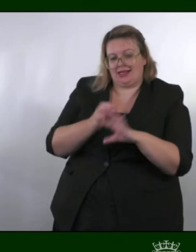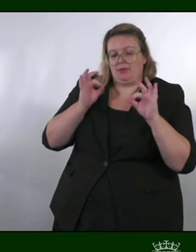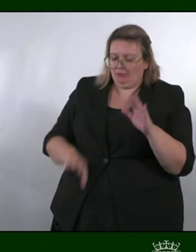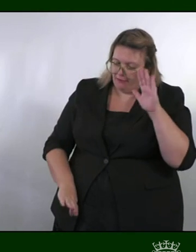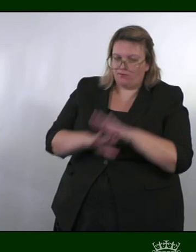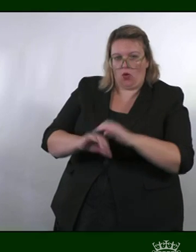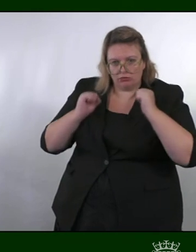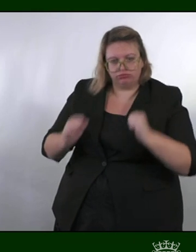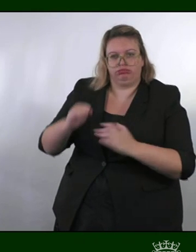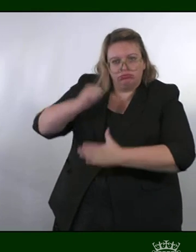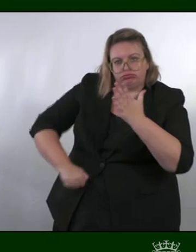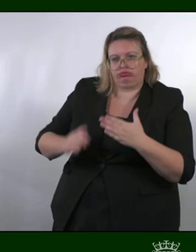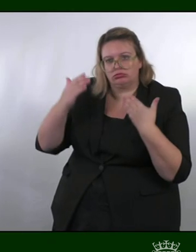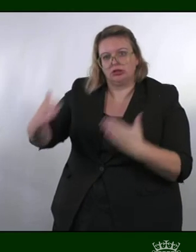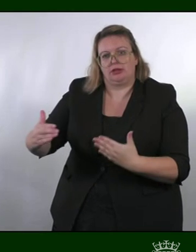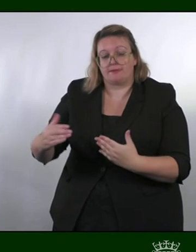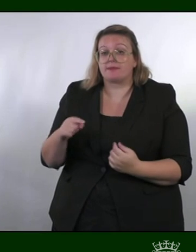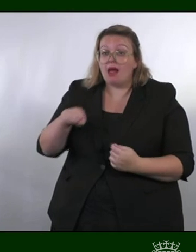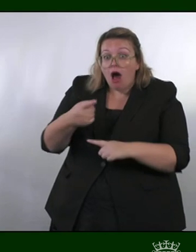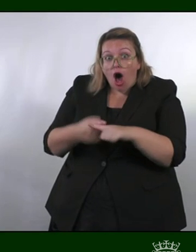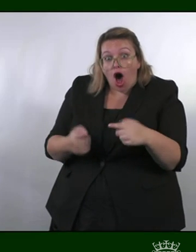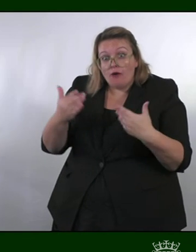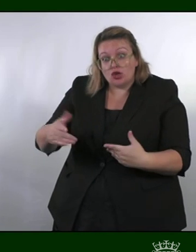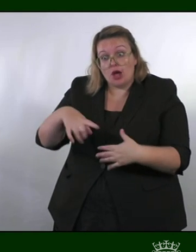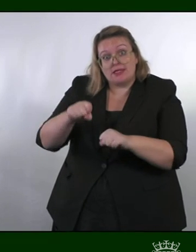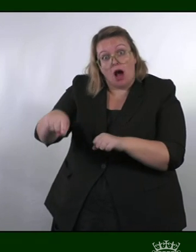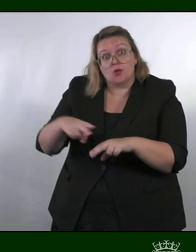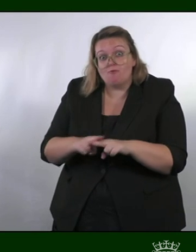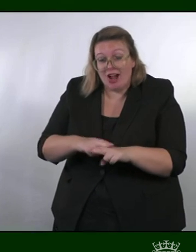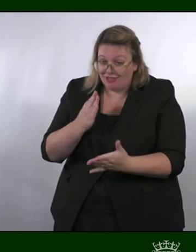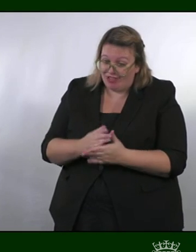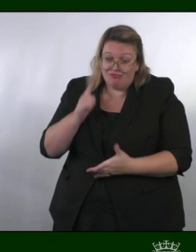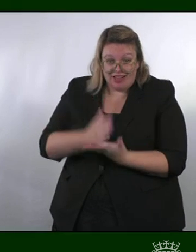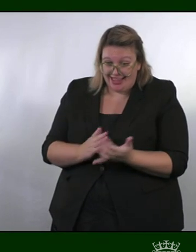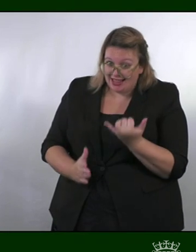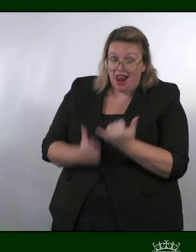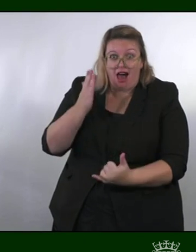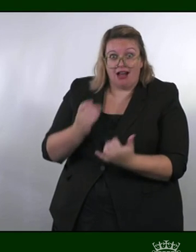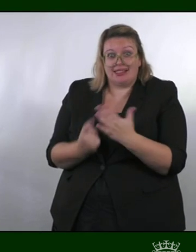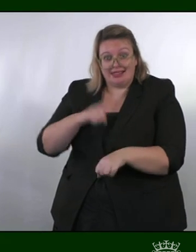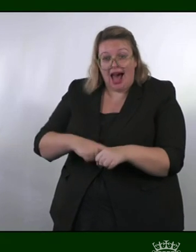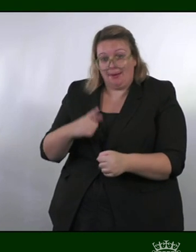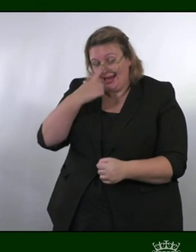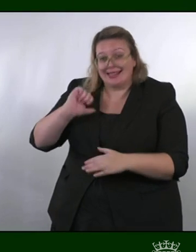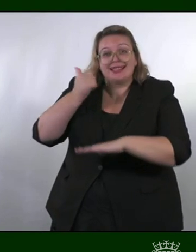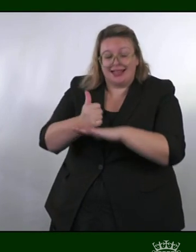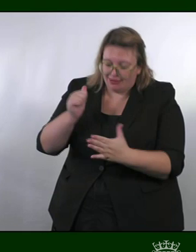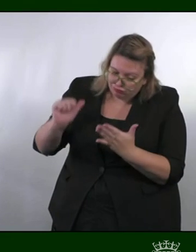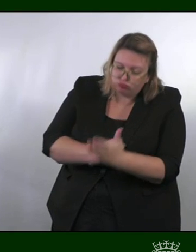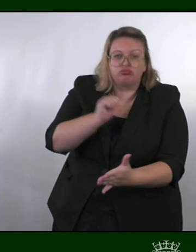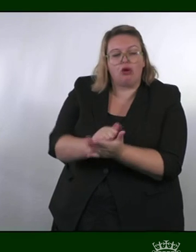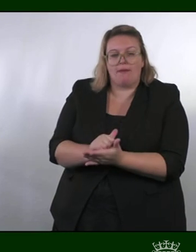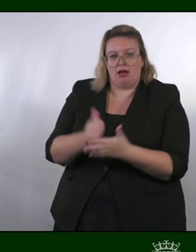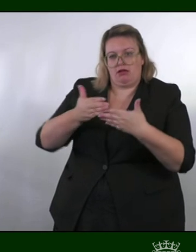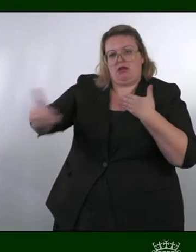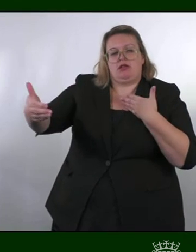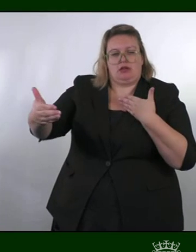With half term starting this Friday, this may be the last opportunity for the Prime Minister to put in place an effective circuit break.